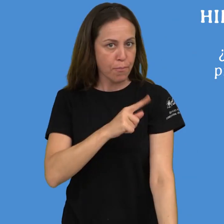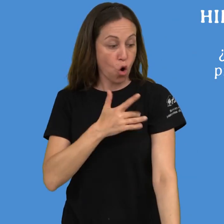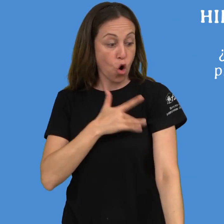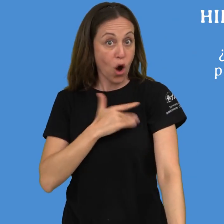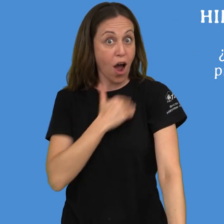corazón